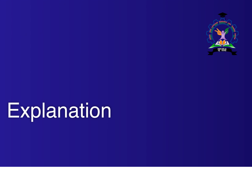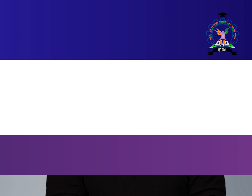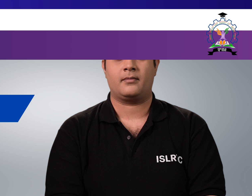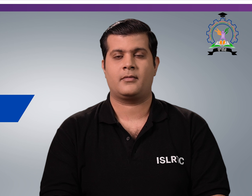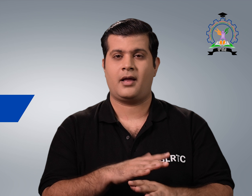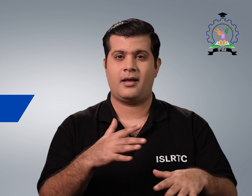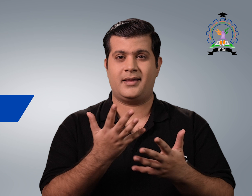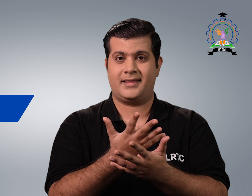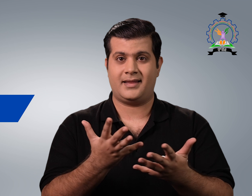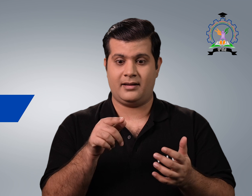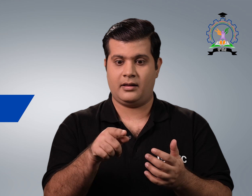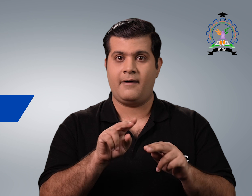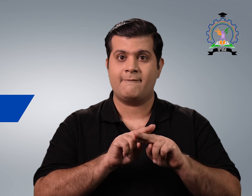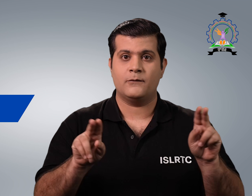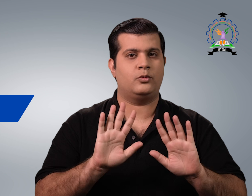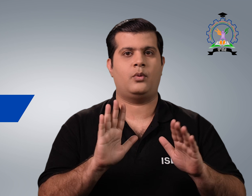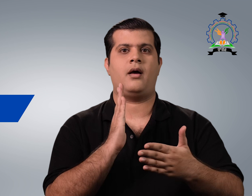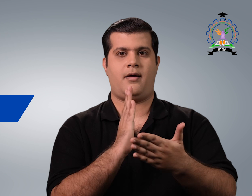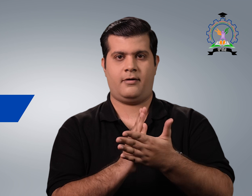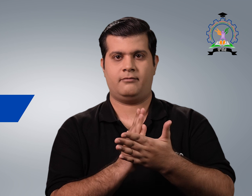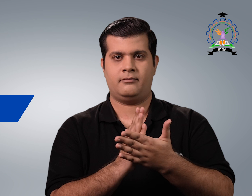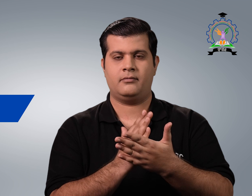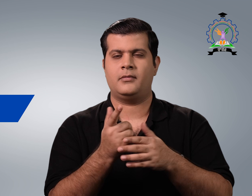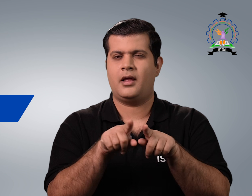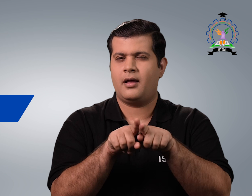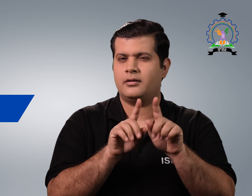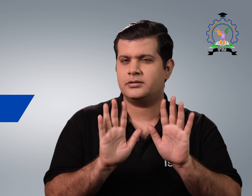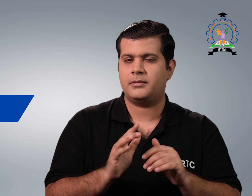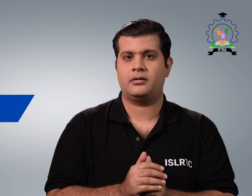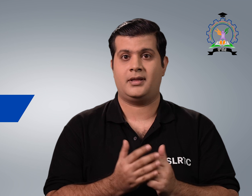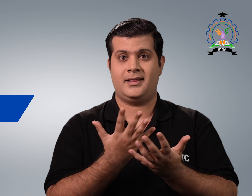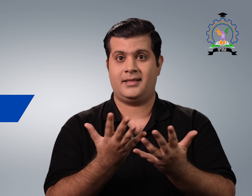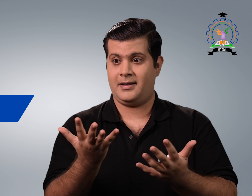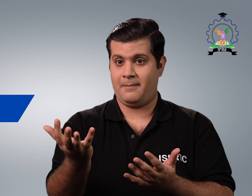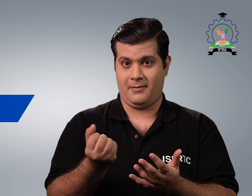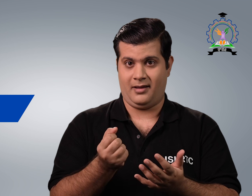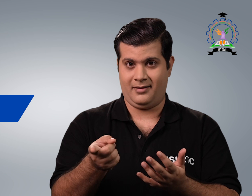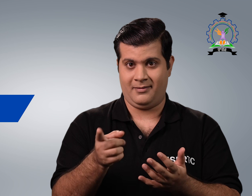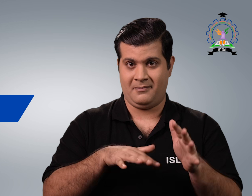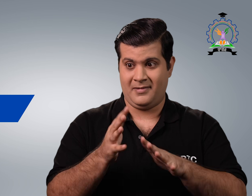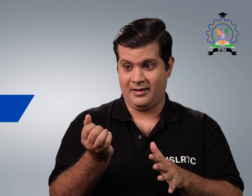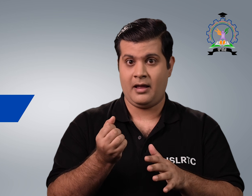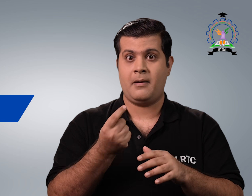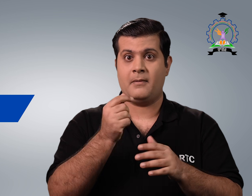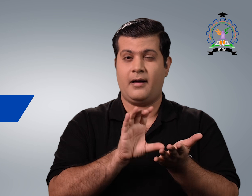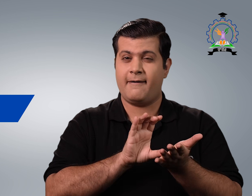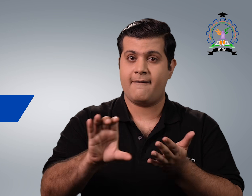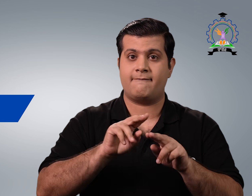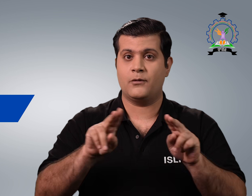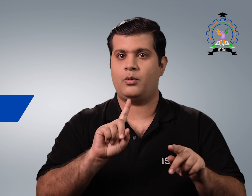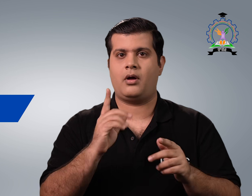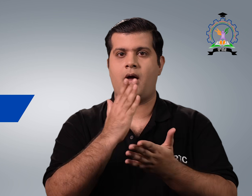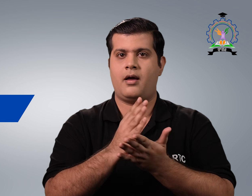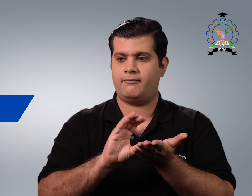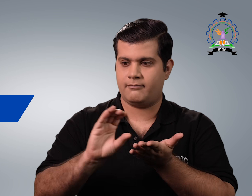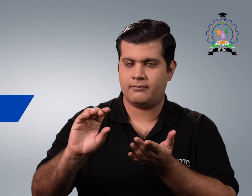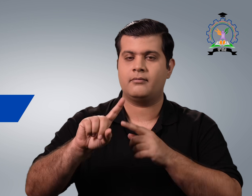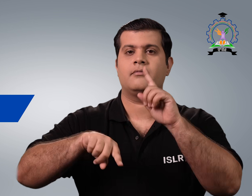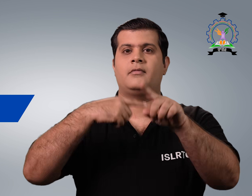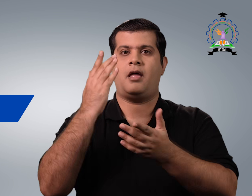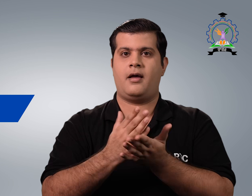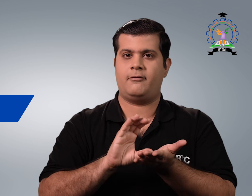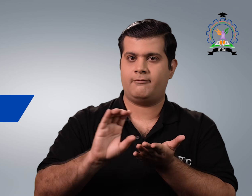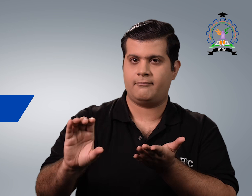Partial refers to a part rather than the whole. For example: Instead of paying the full amount, paying partially.